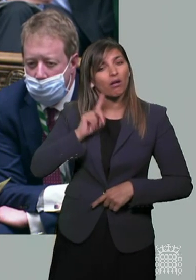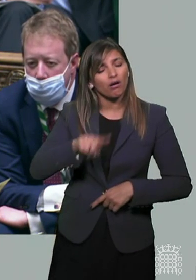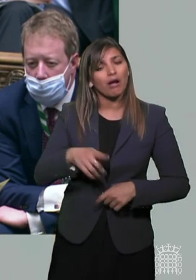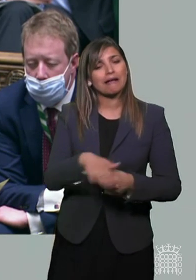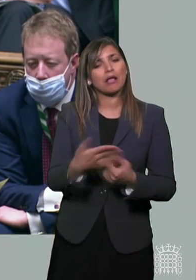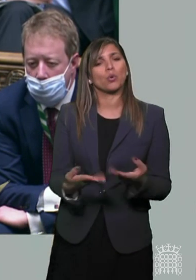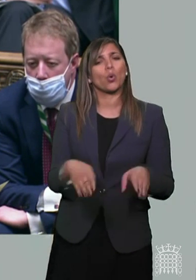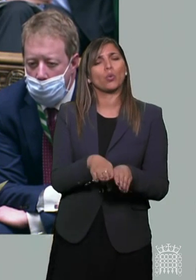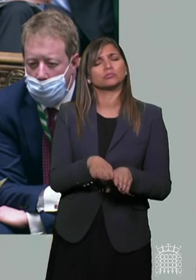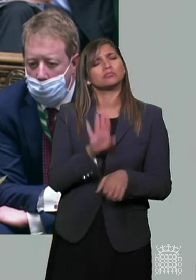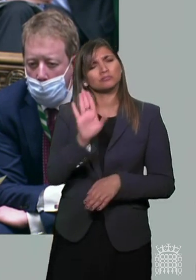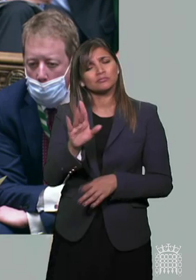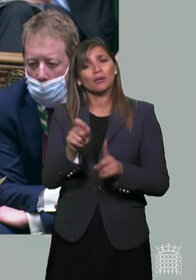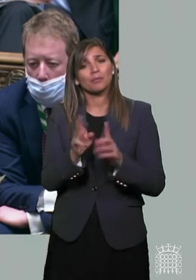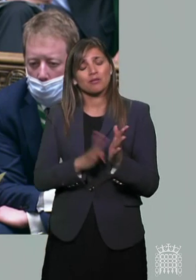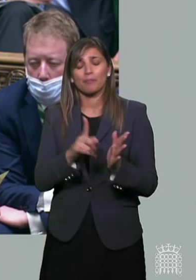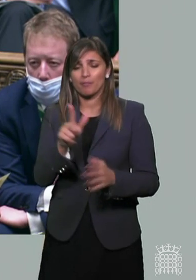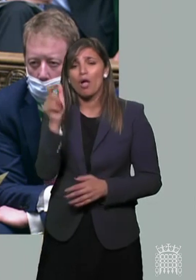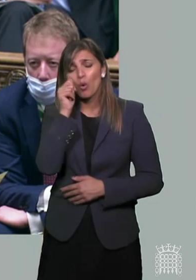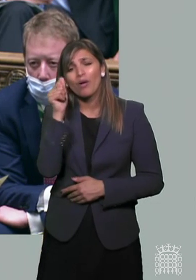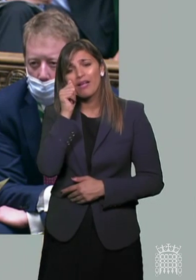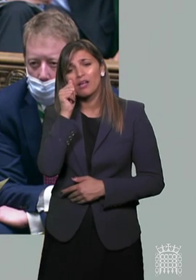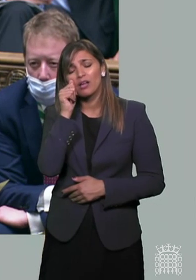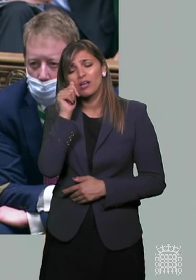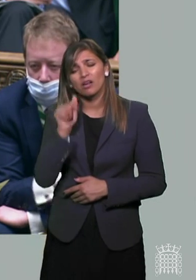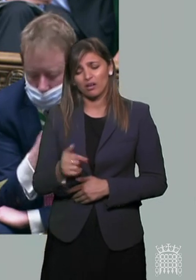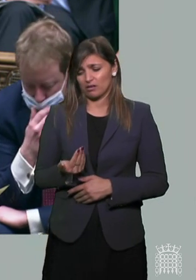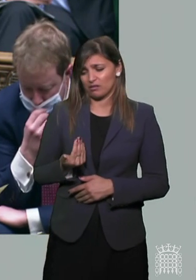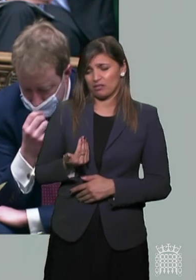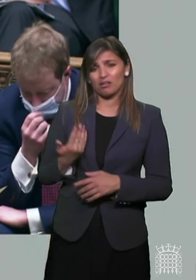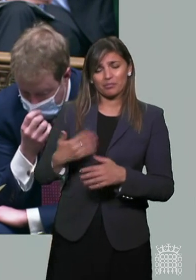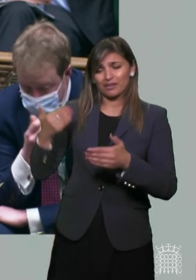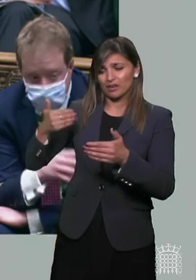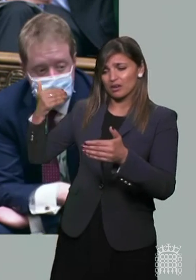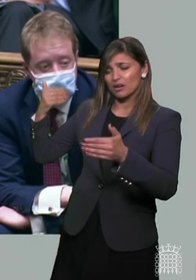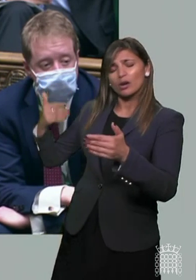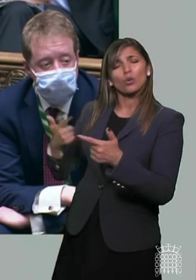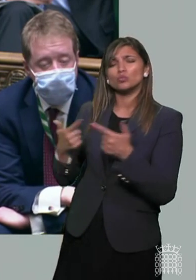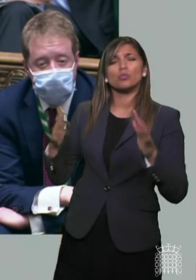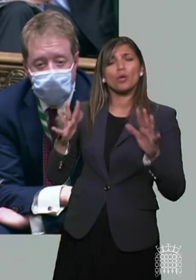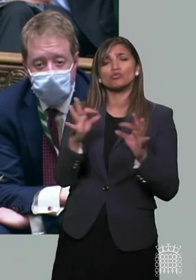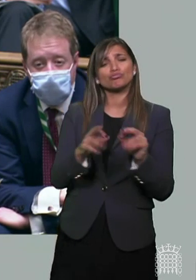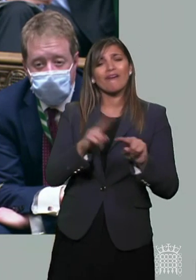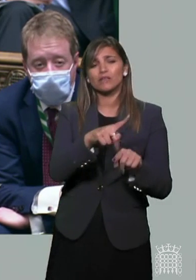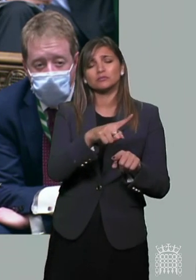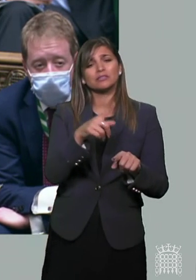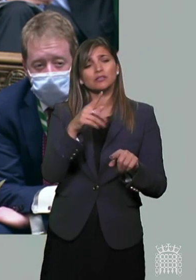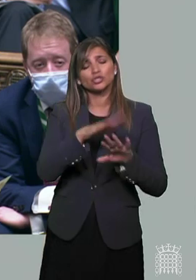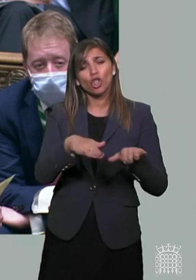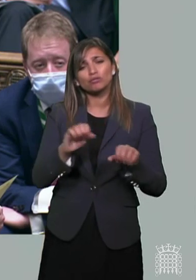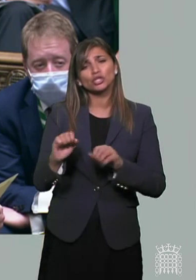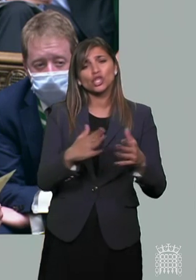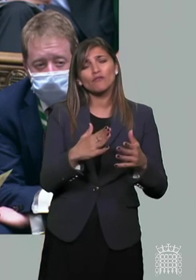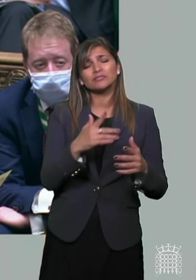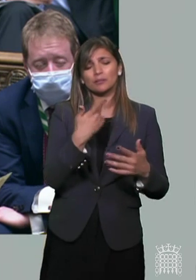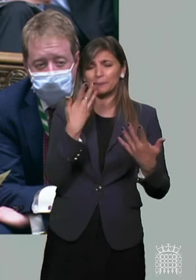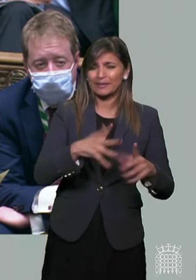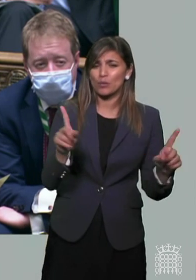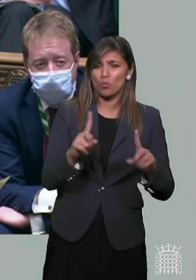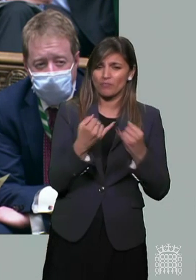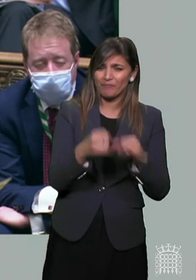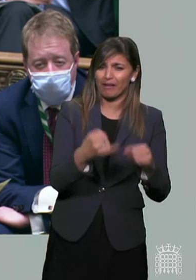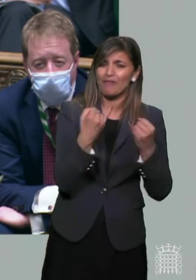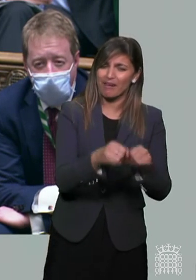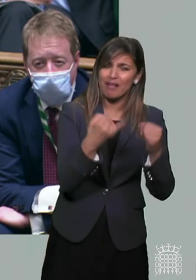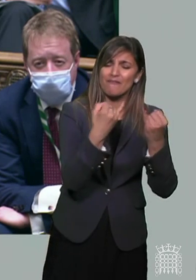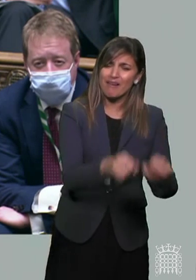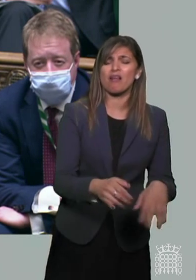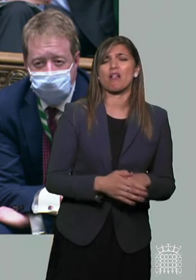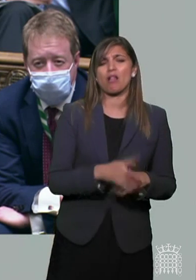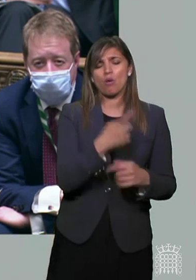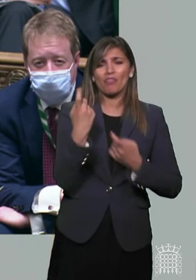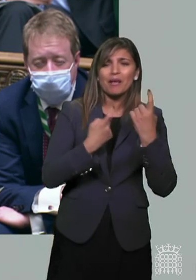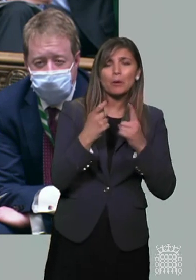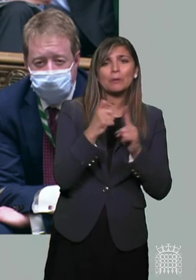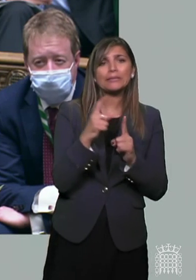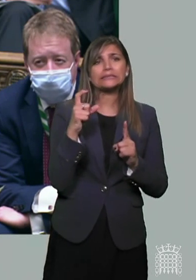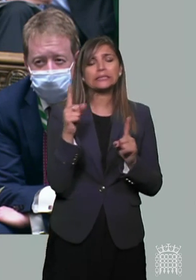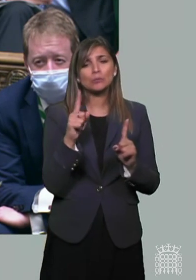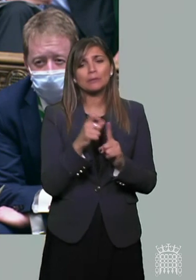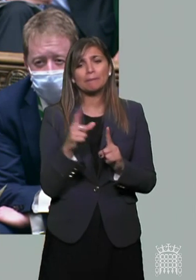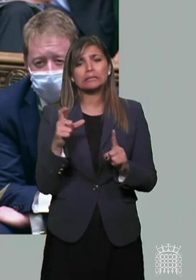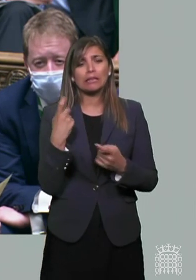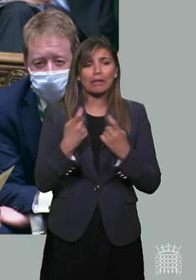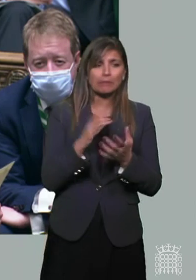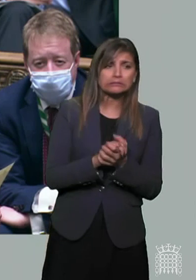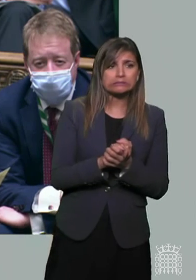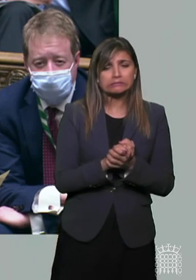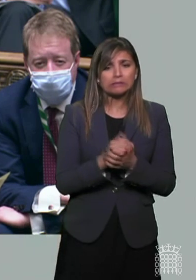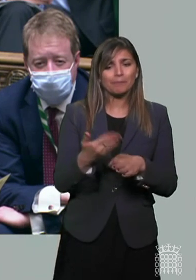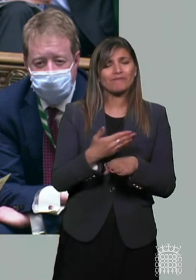The Prime Minister will be aware that this is the latest in a long list of failings at Bradford Council children’s services, where political correctness appears to have been put before the welfare of children.